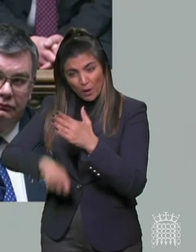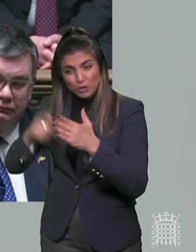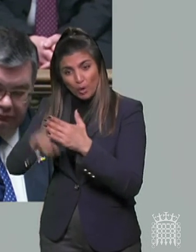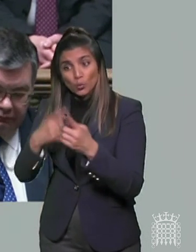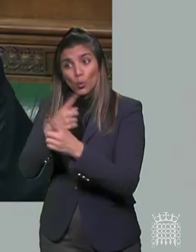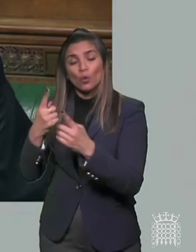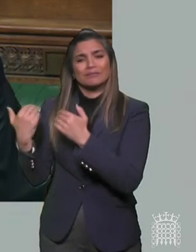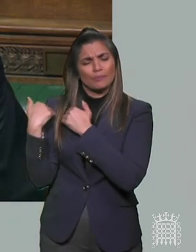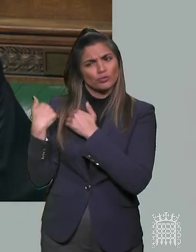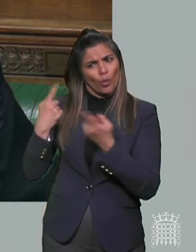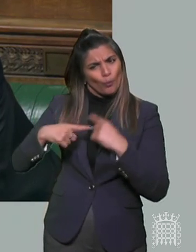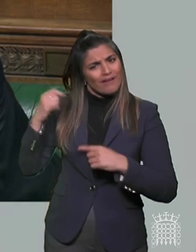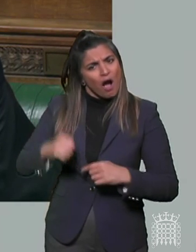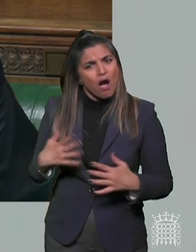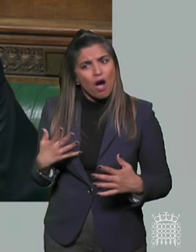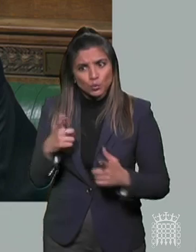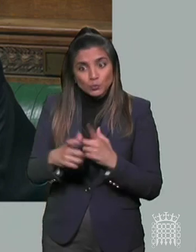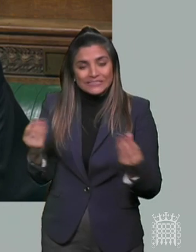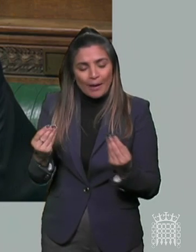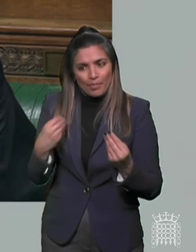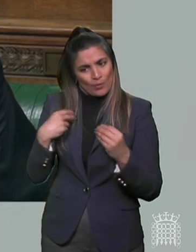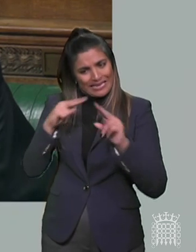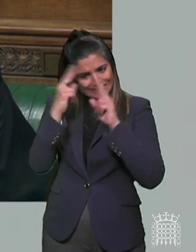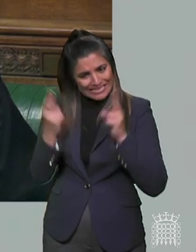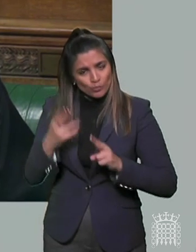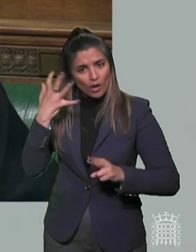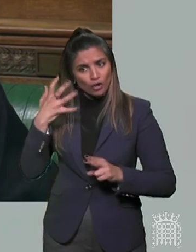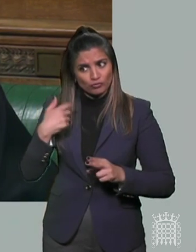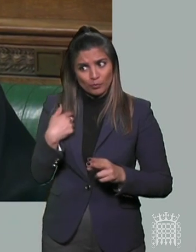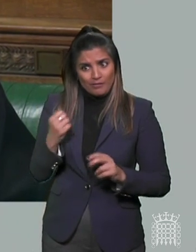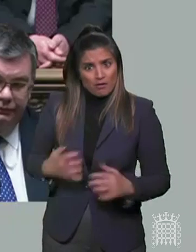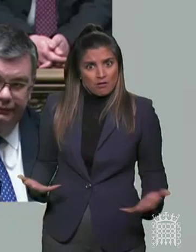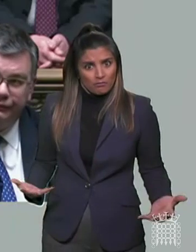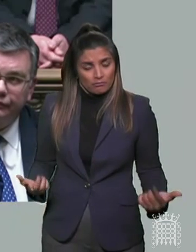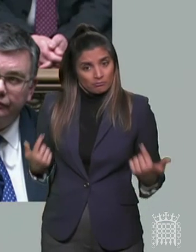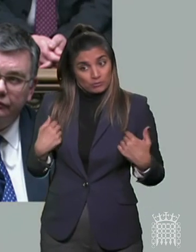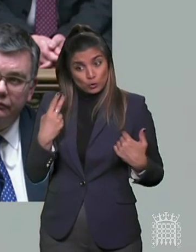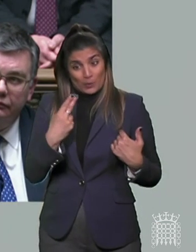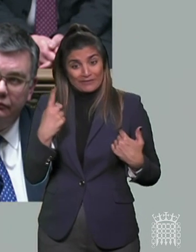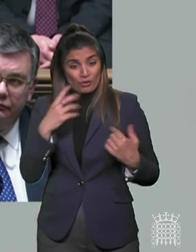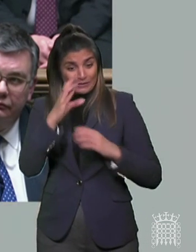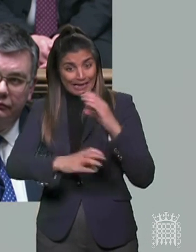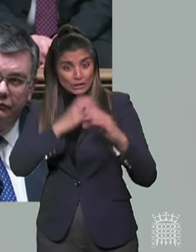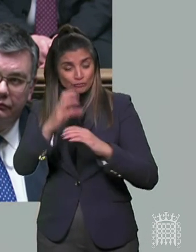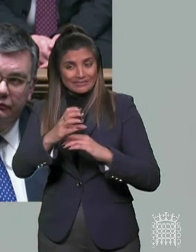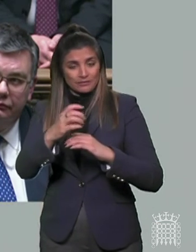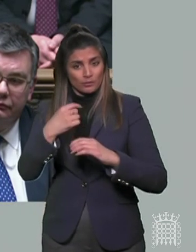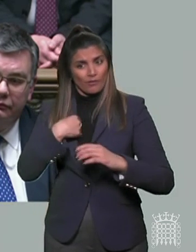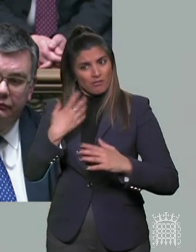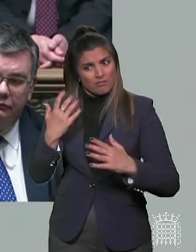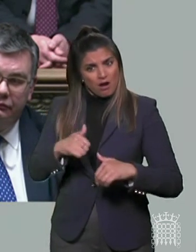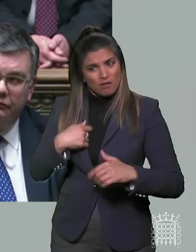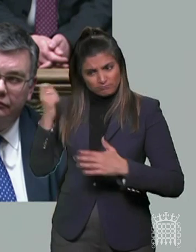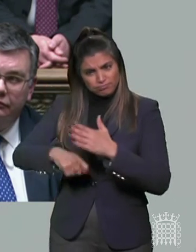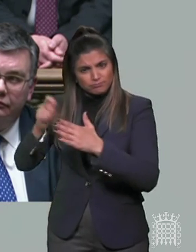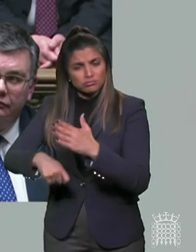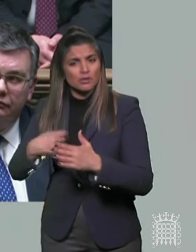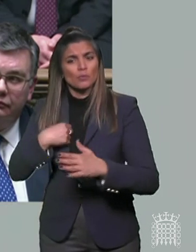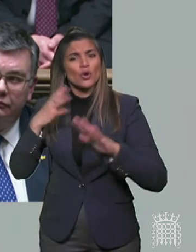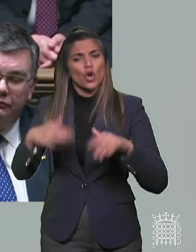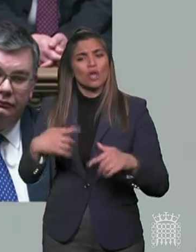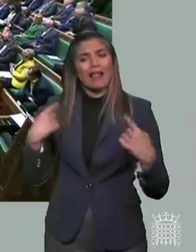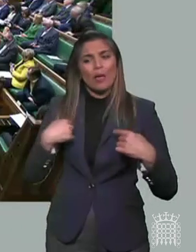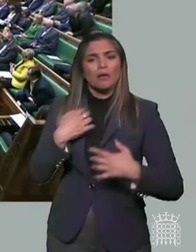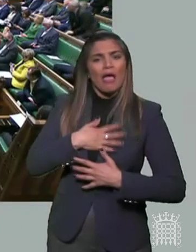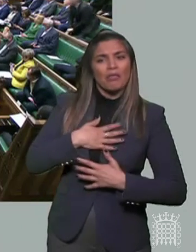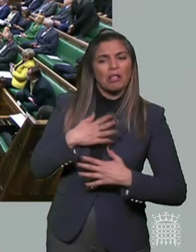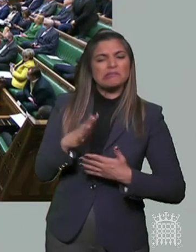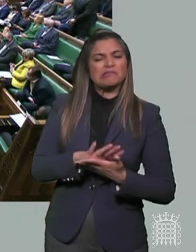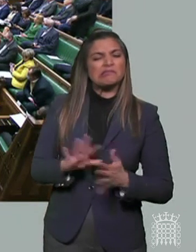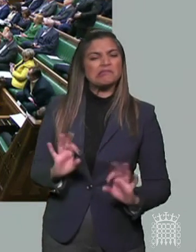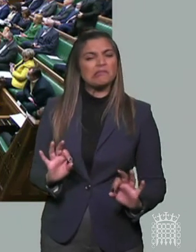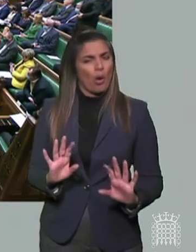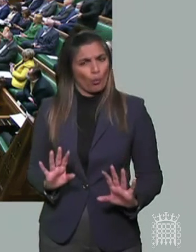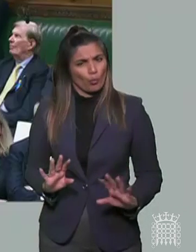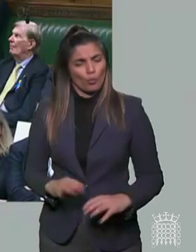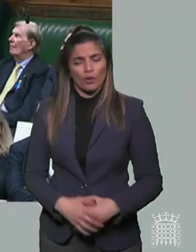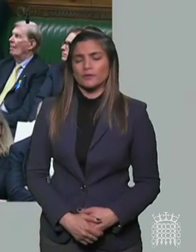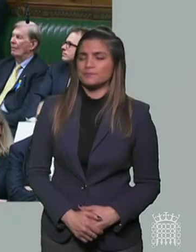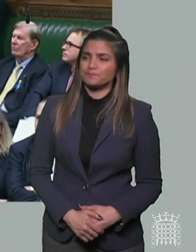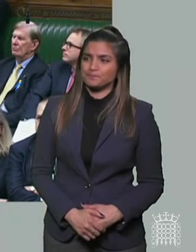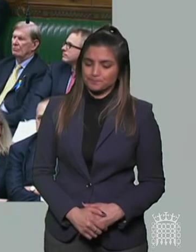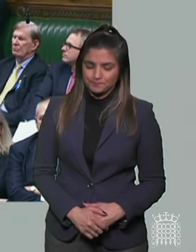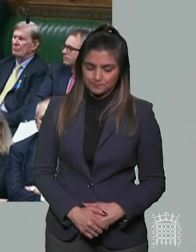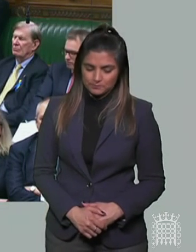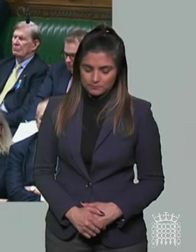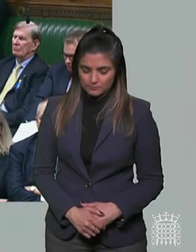We are an international country, and this is Britain’s role in the 21st century, but we will never allow our moral red lines to be blurred.